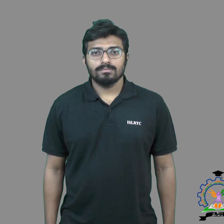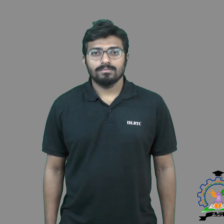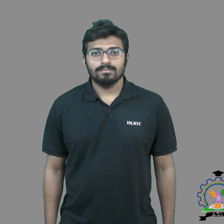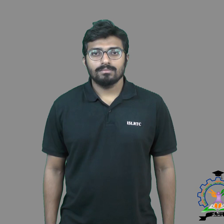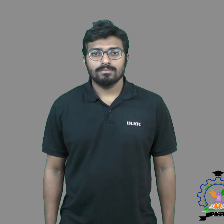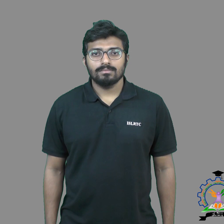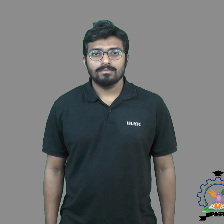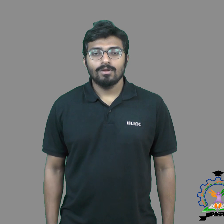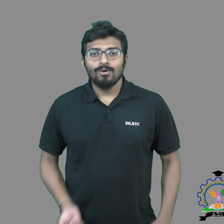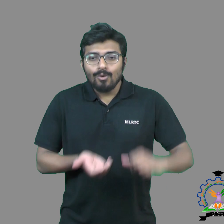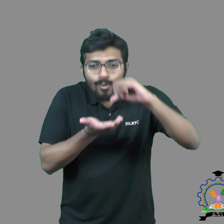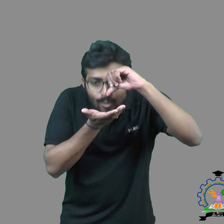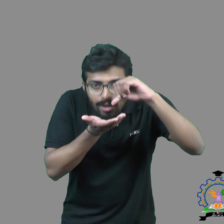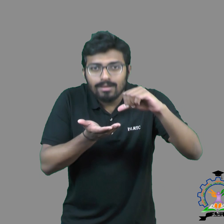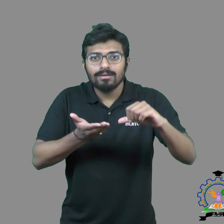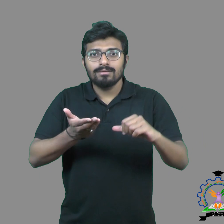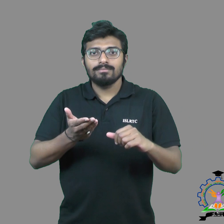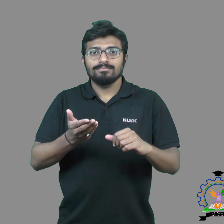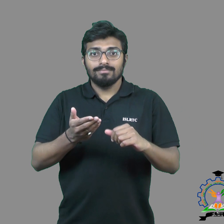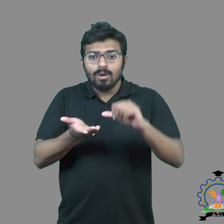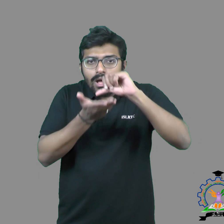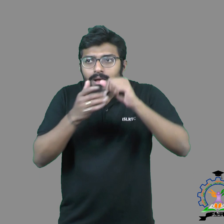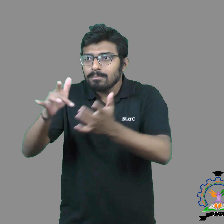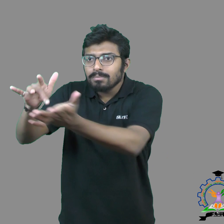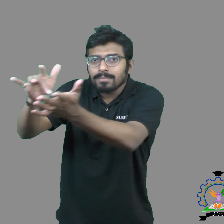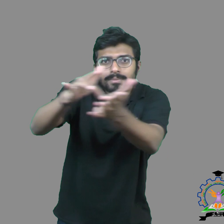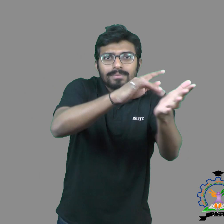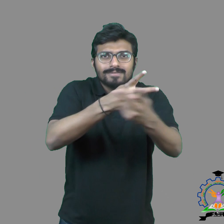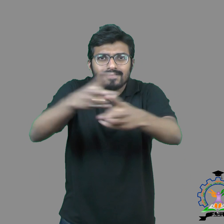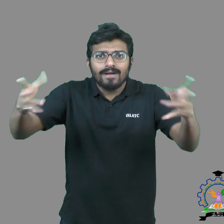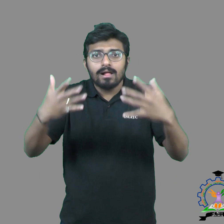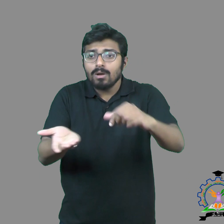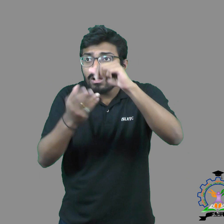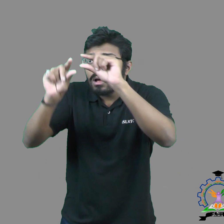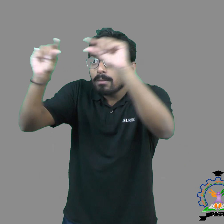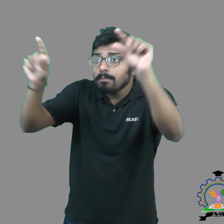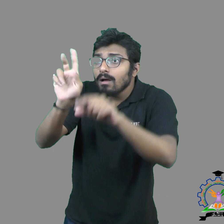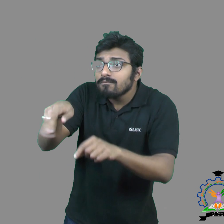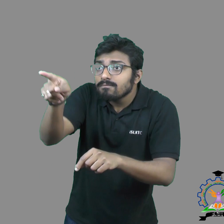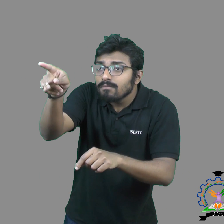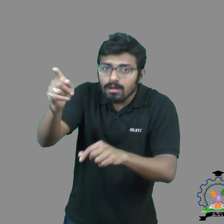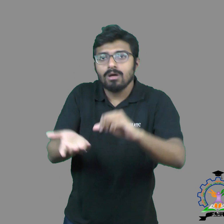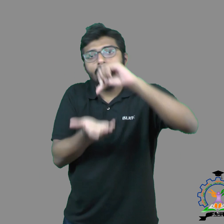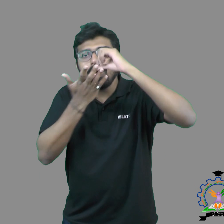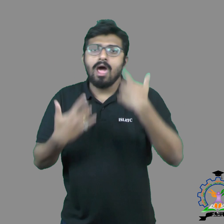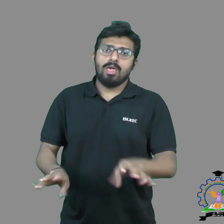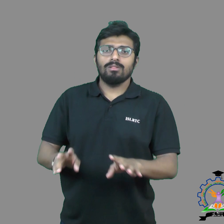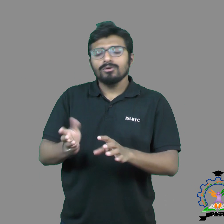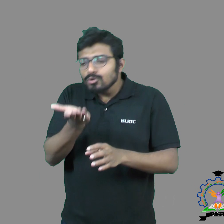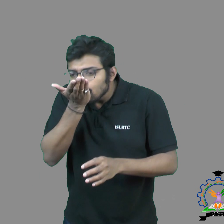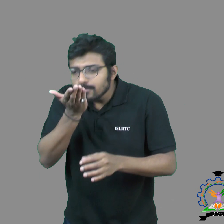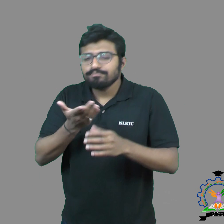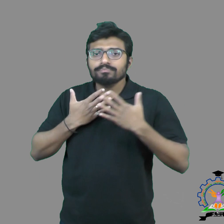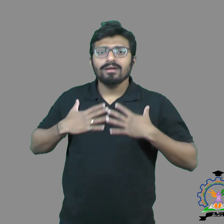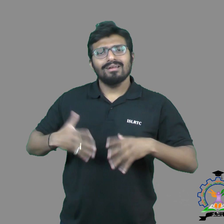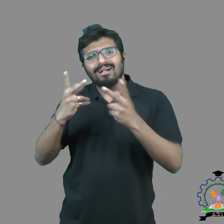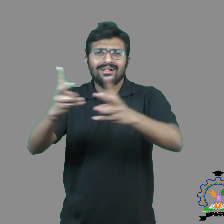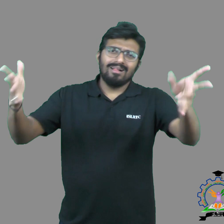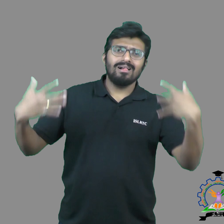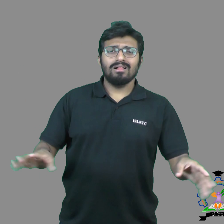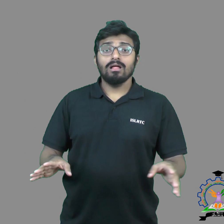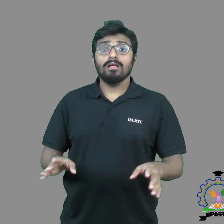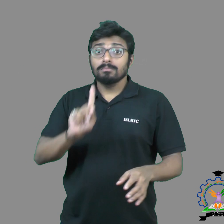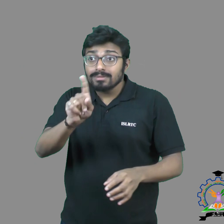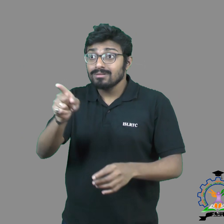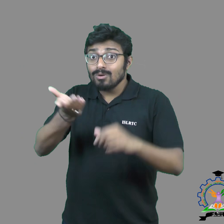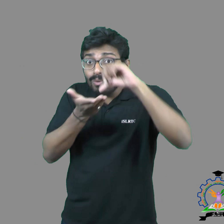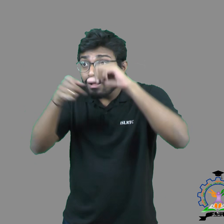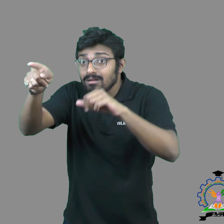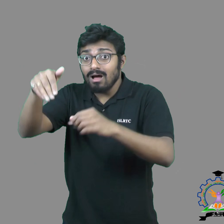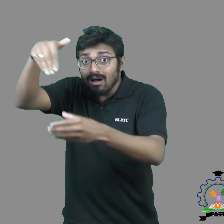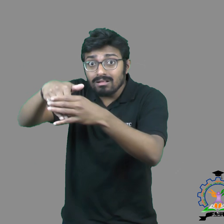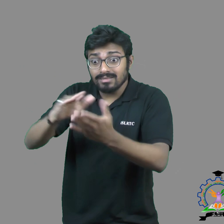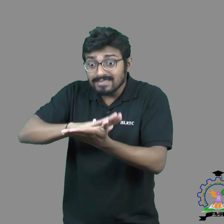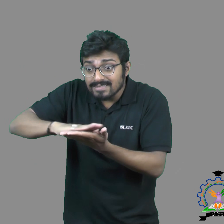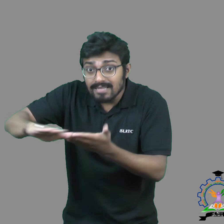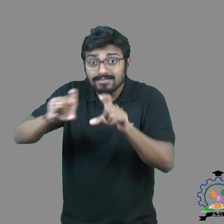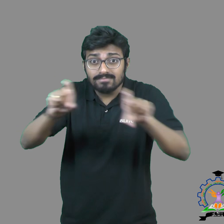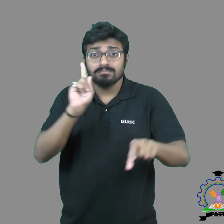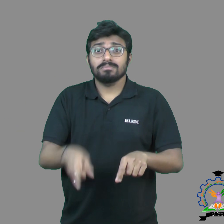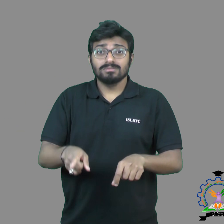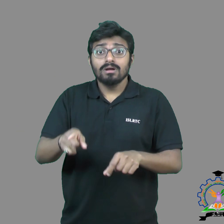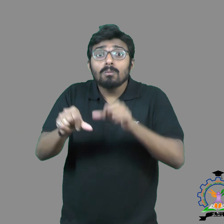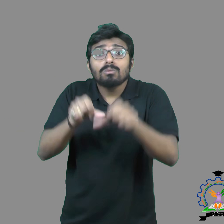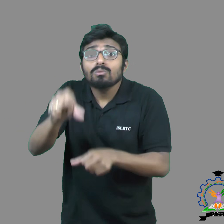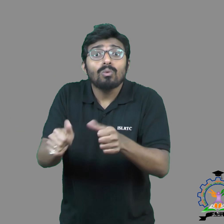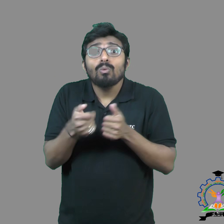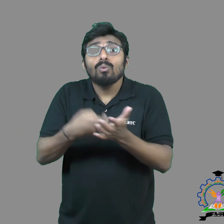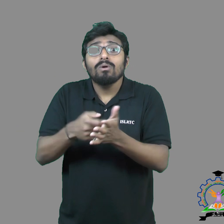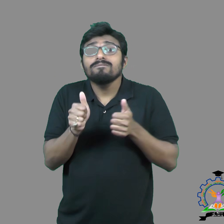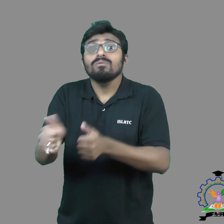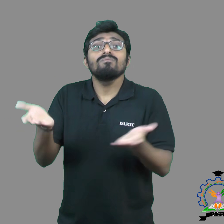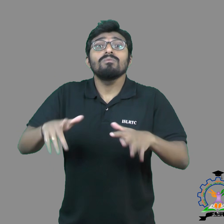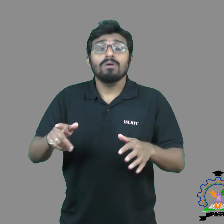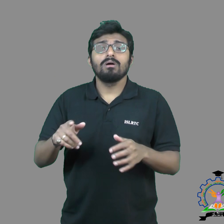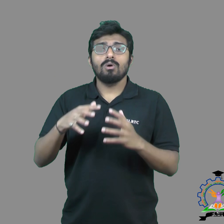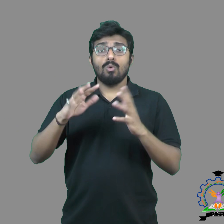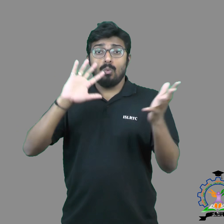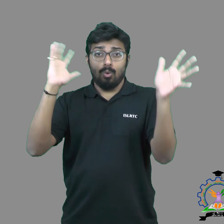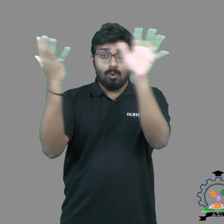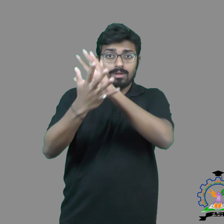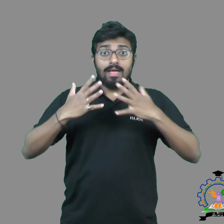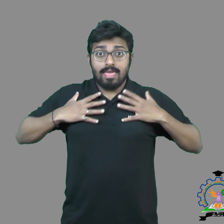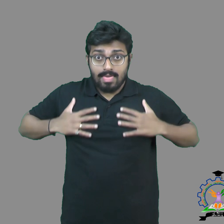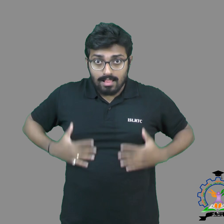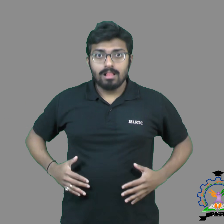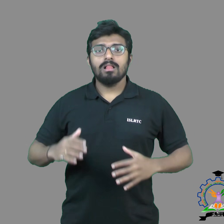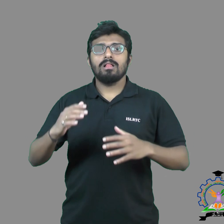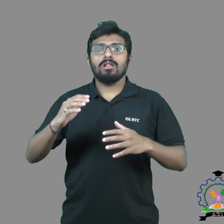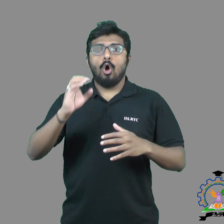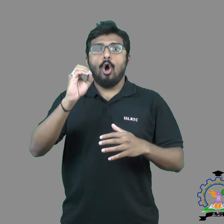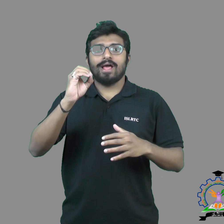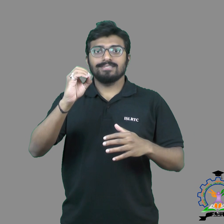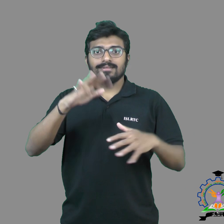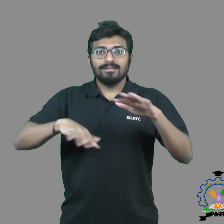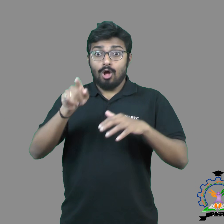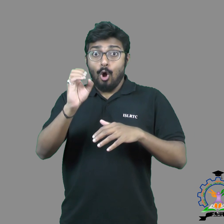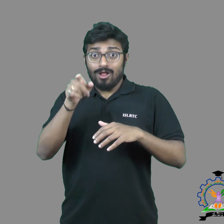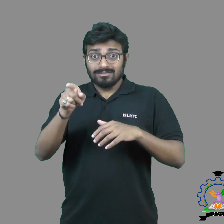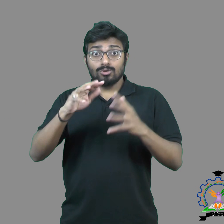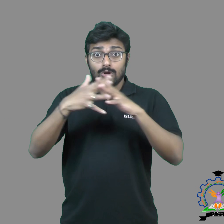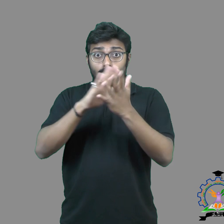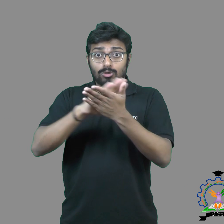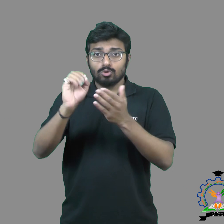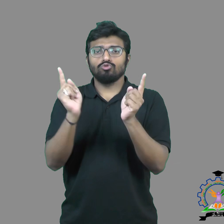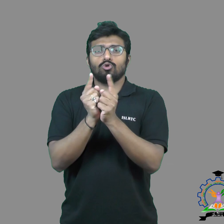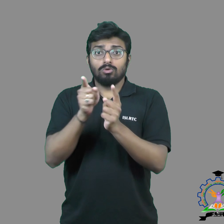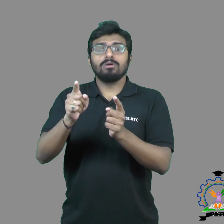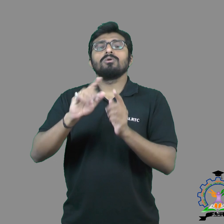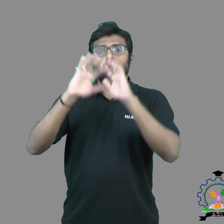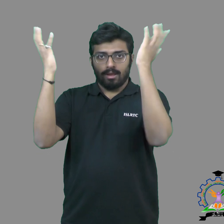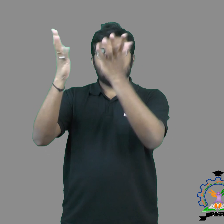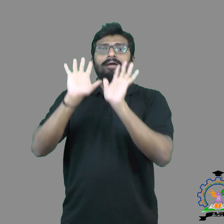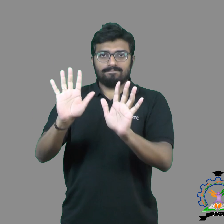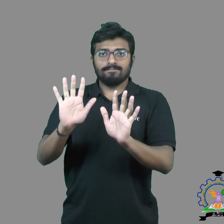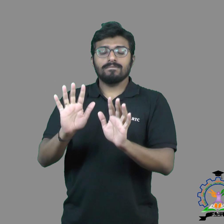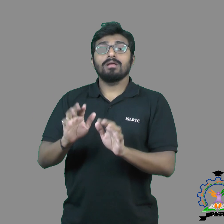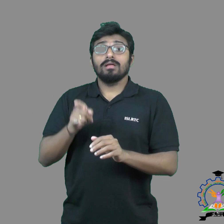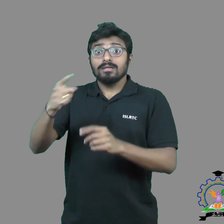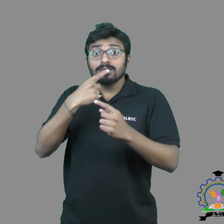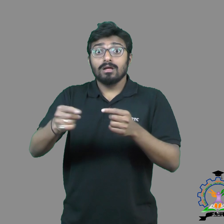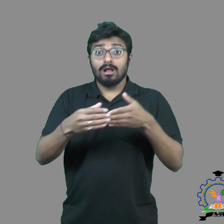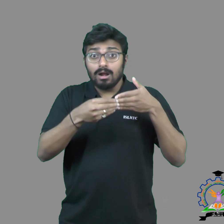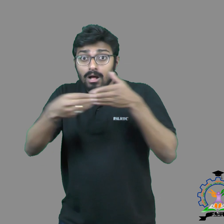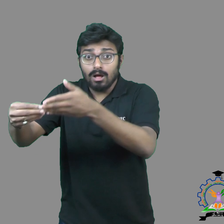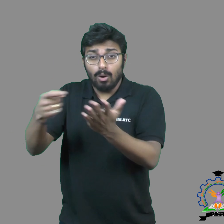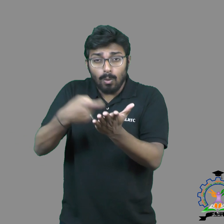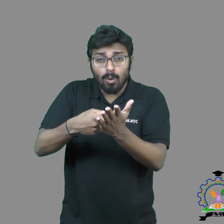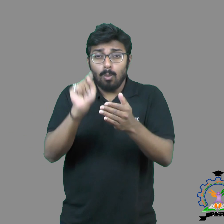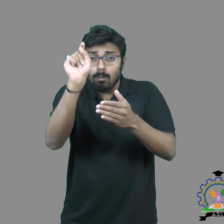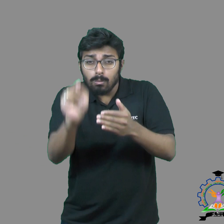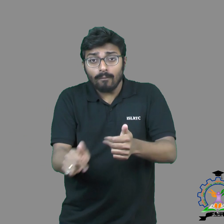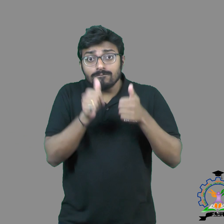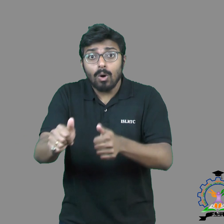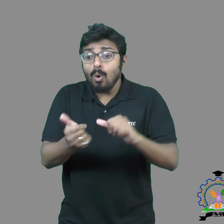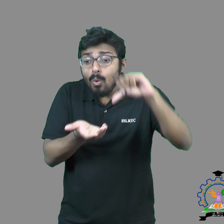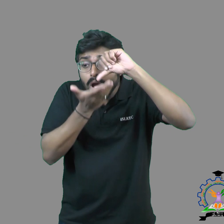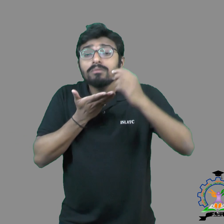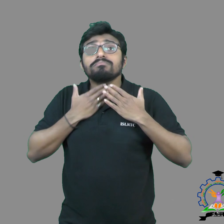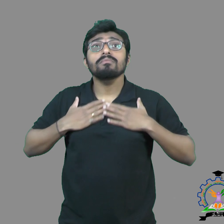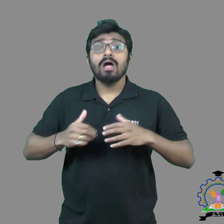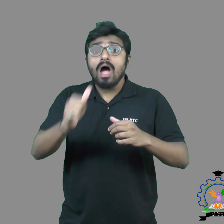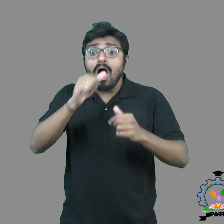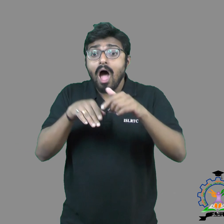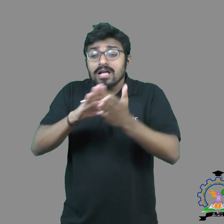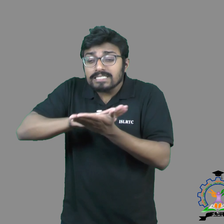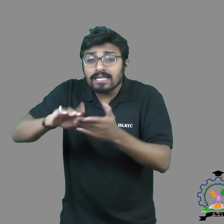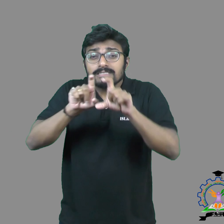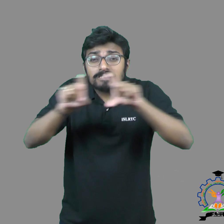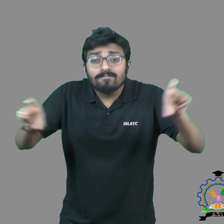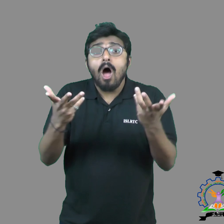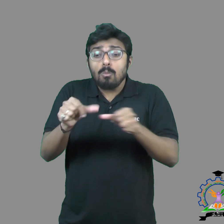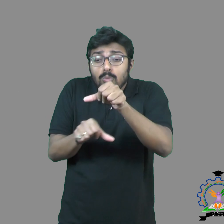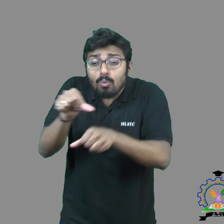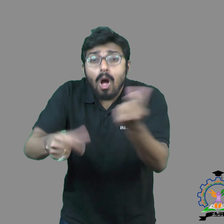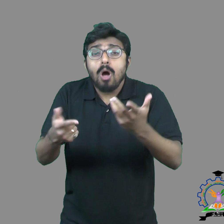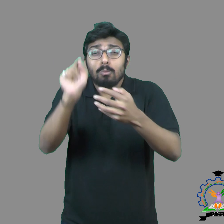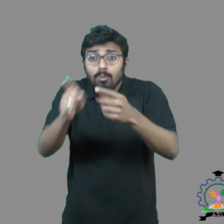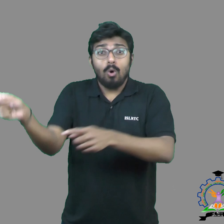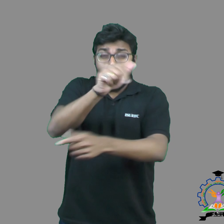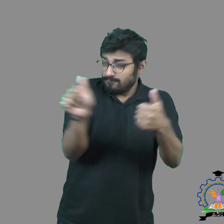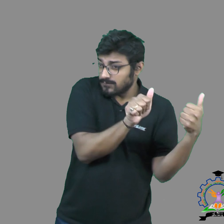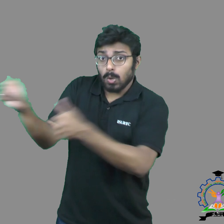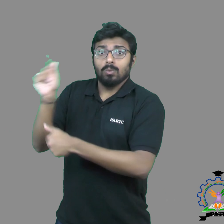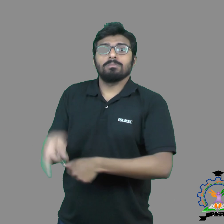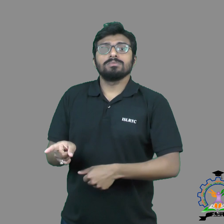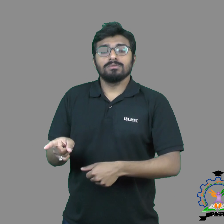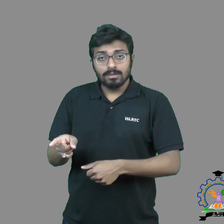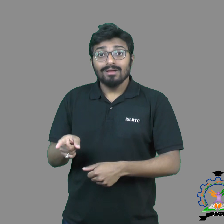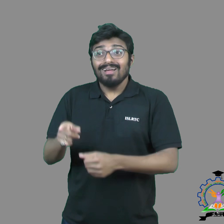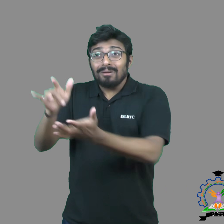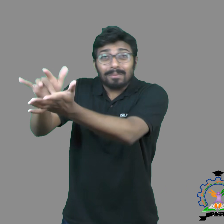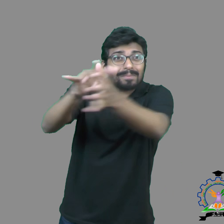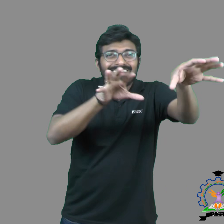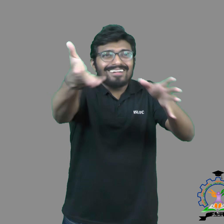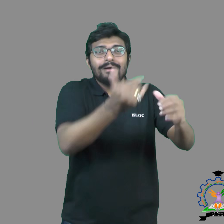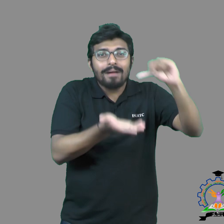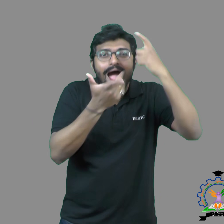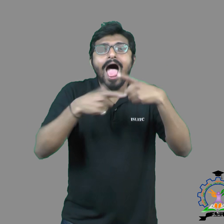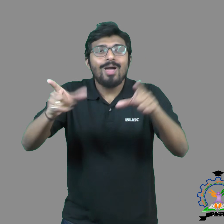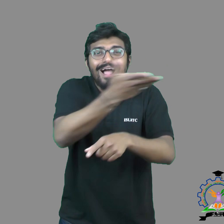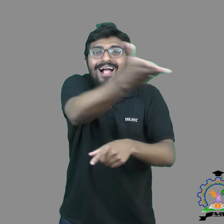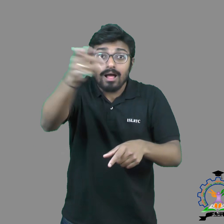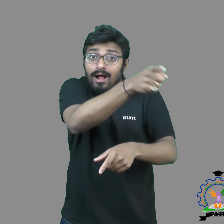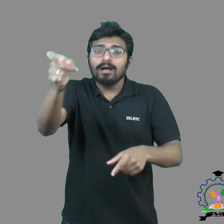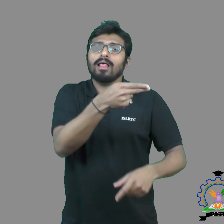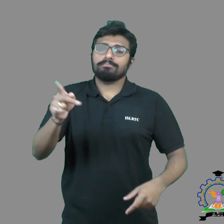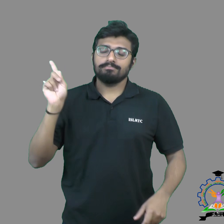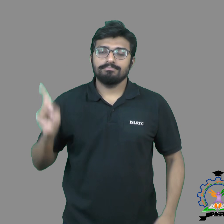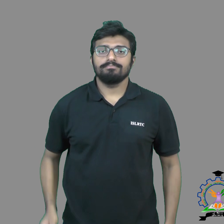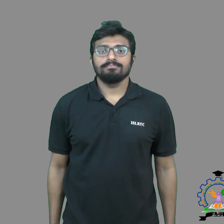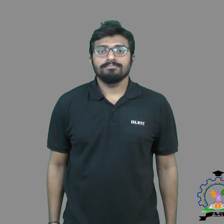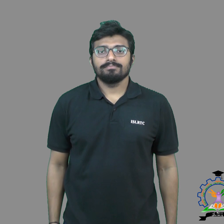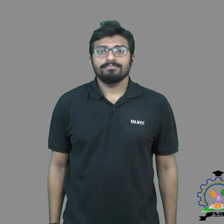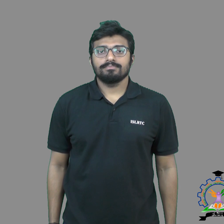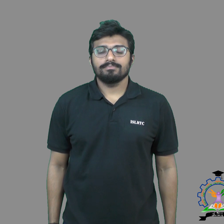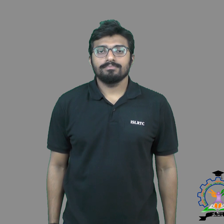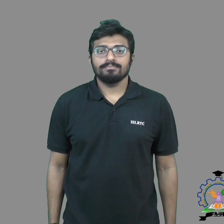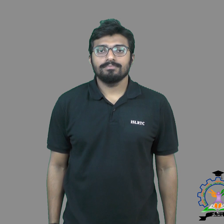Drinking Water